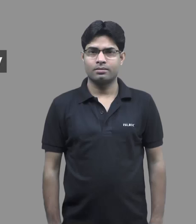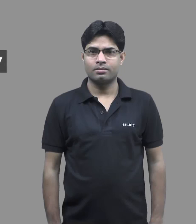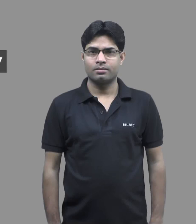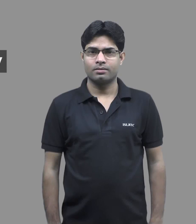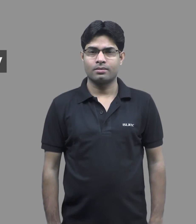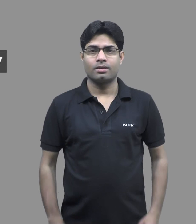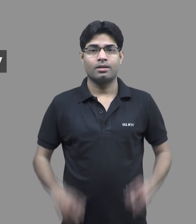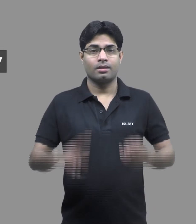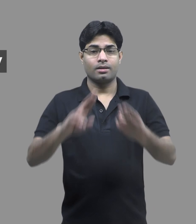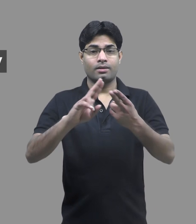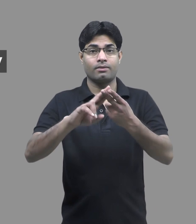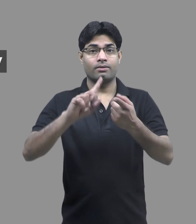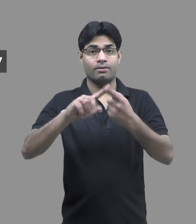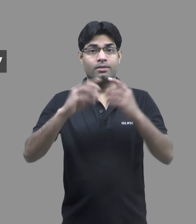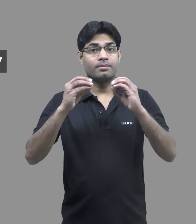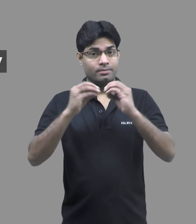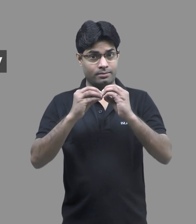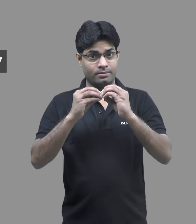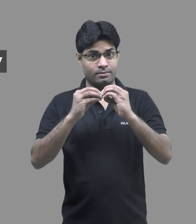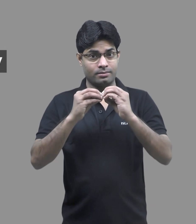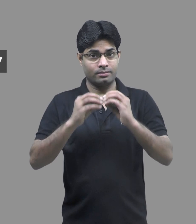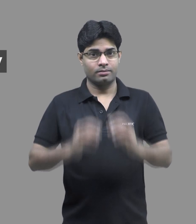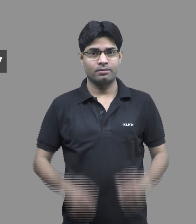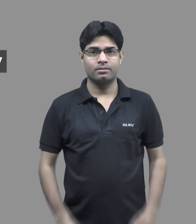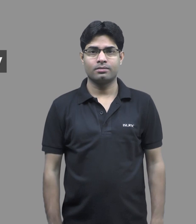February